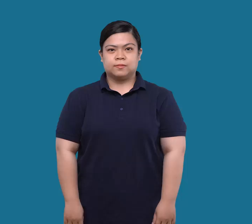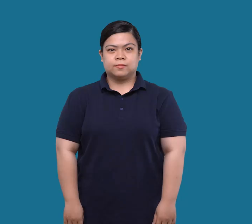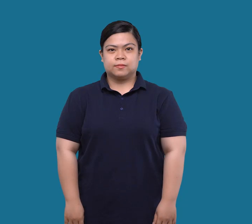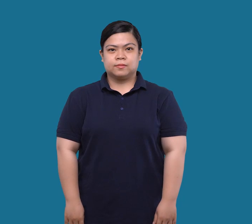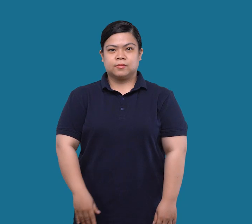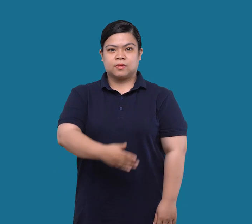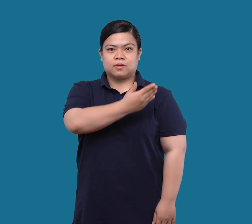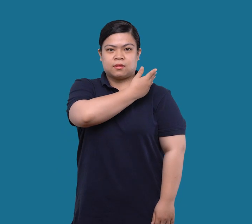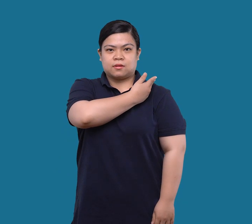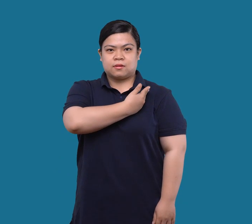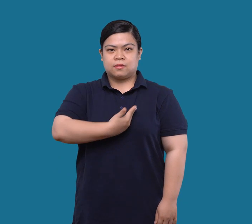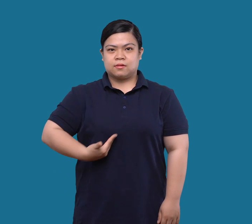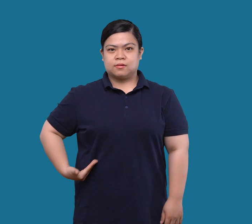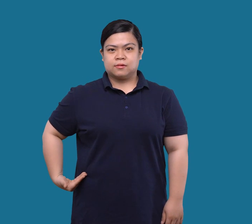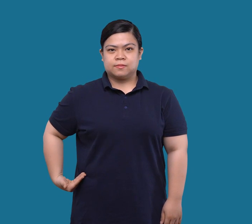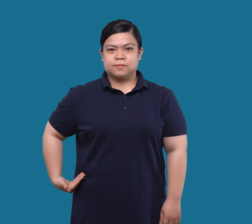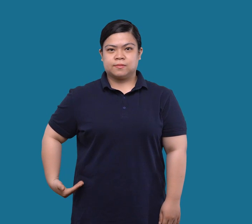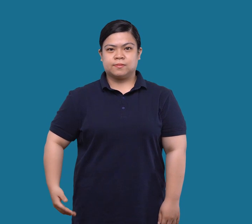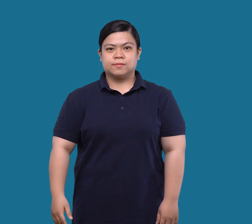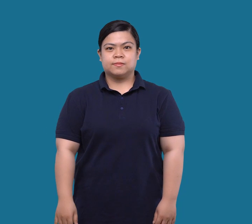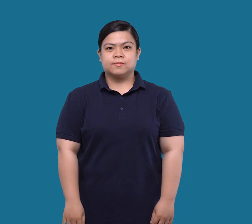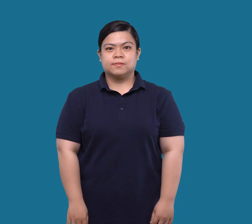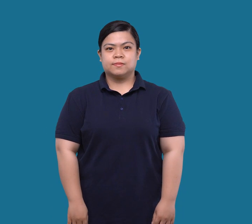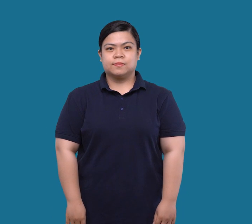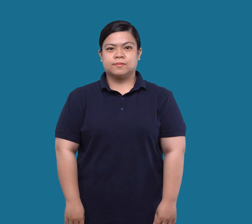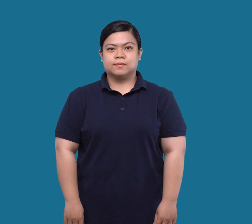Lượm